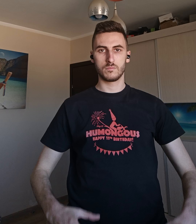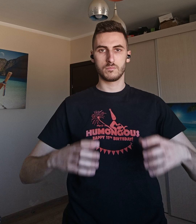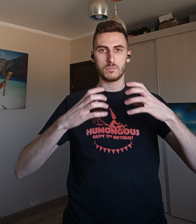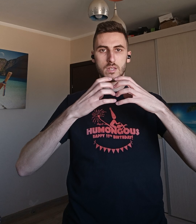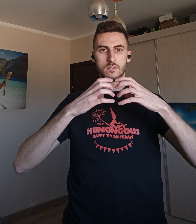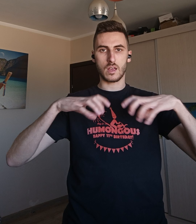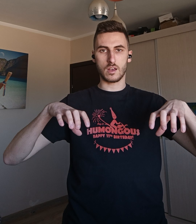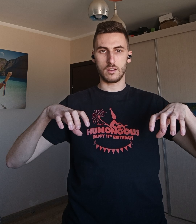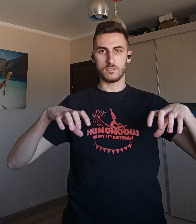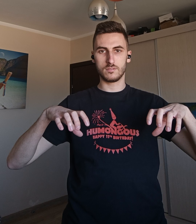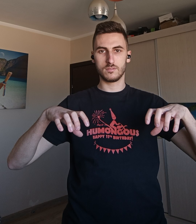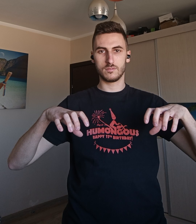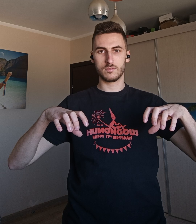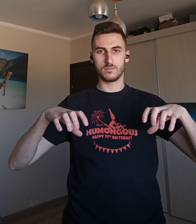ביצים